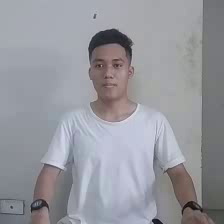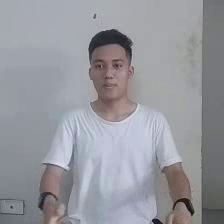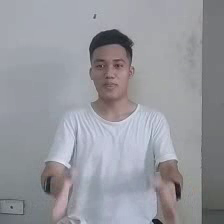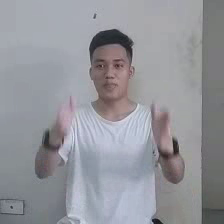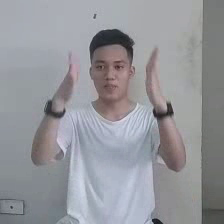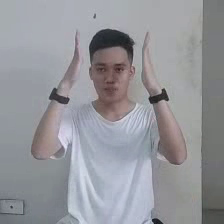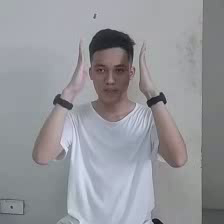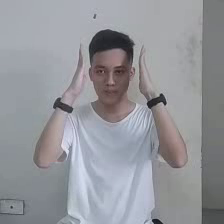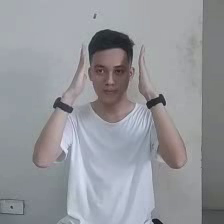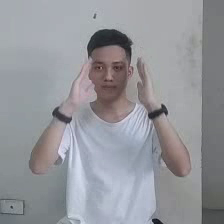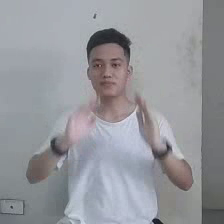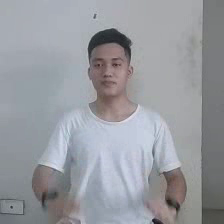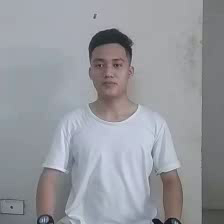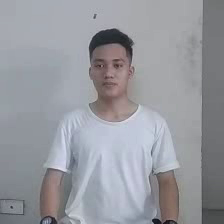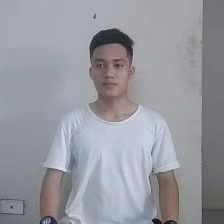Chạy